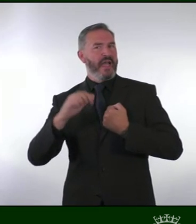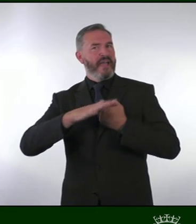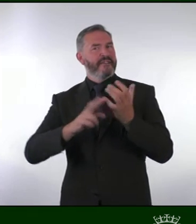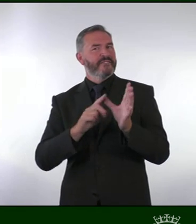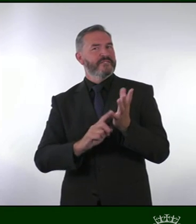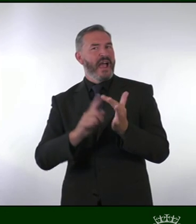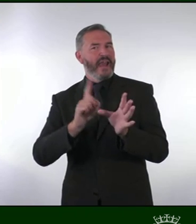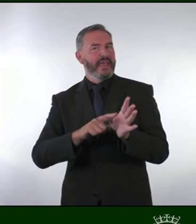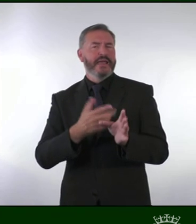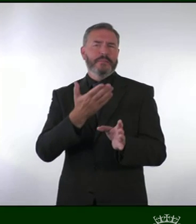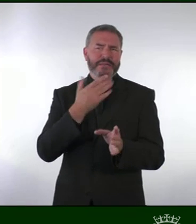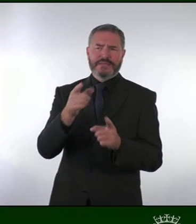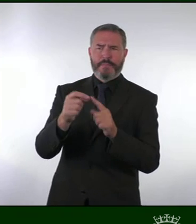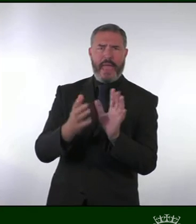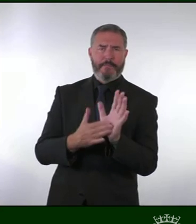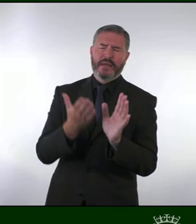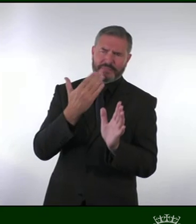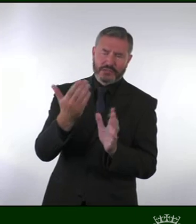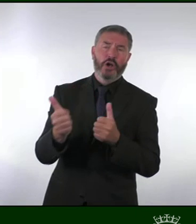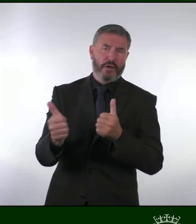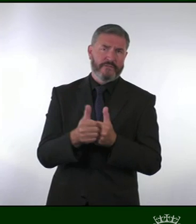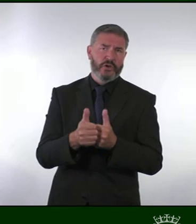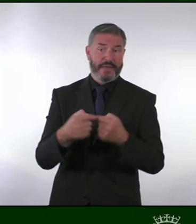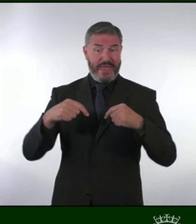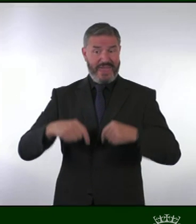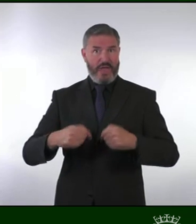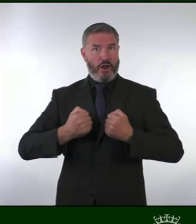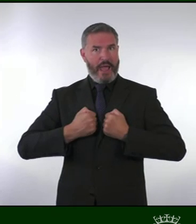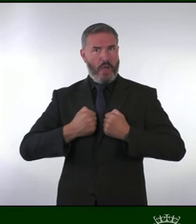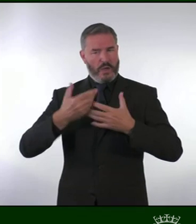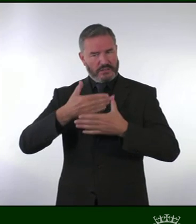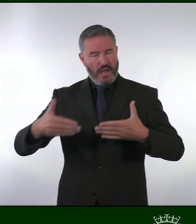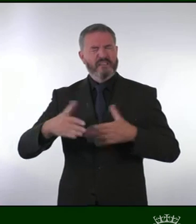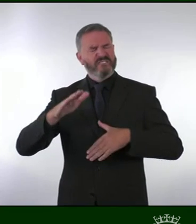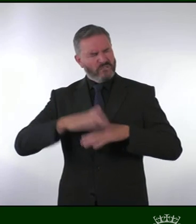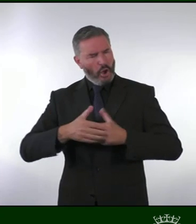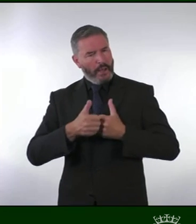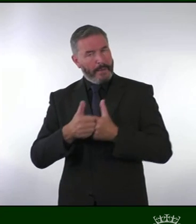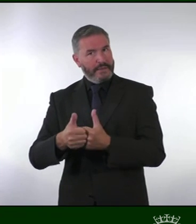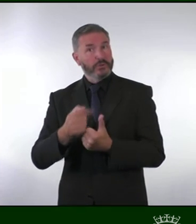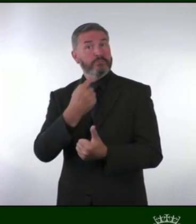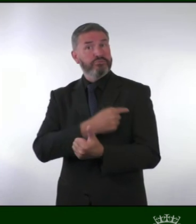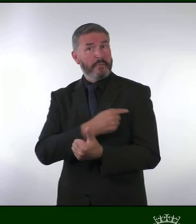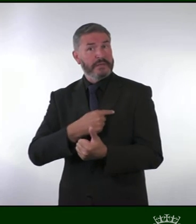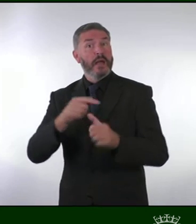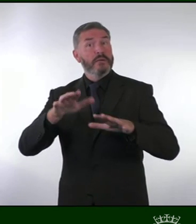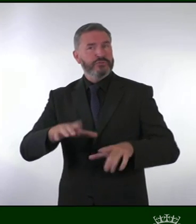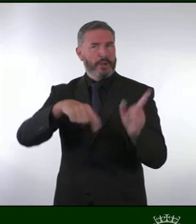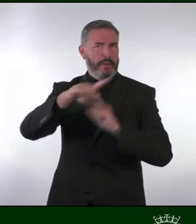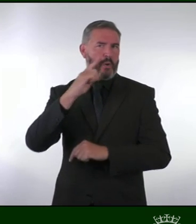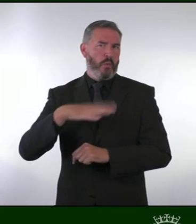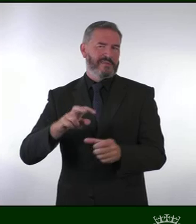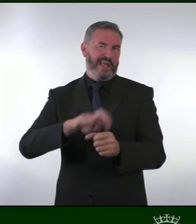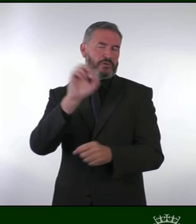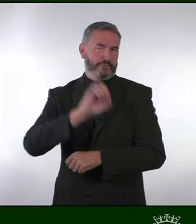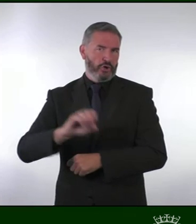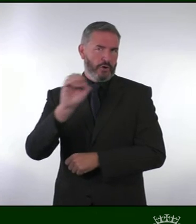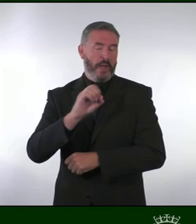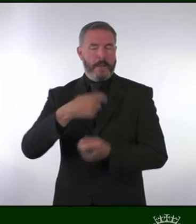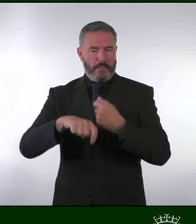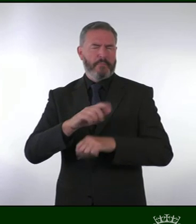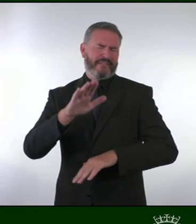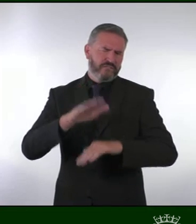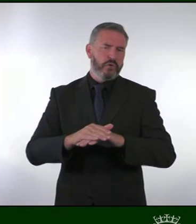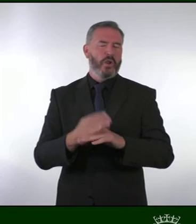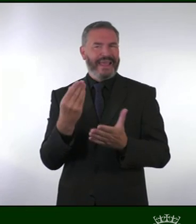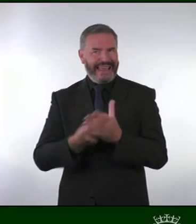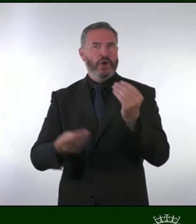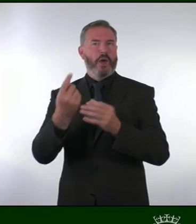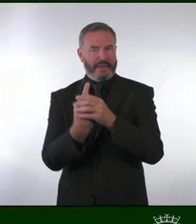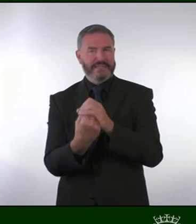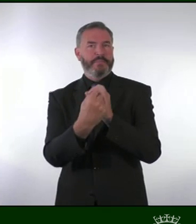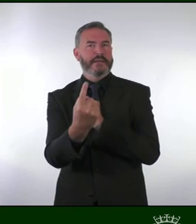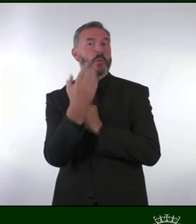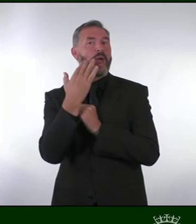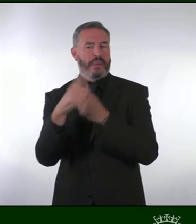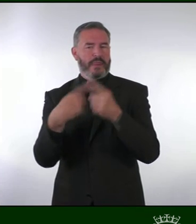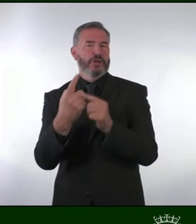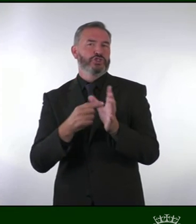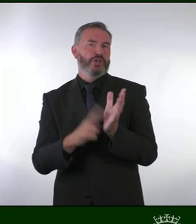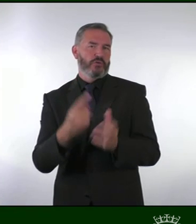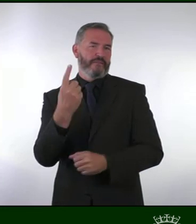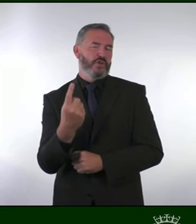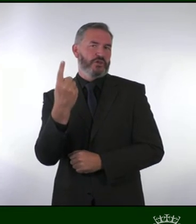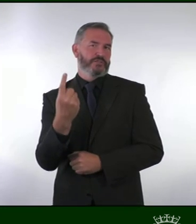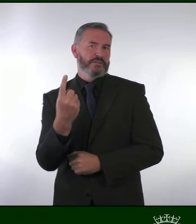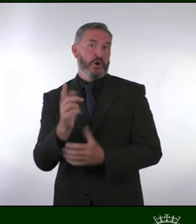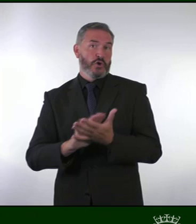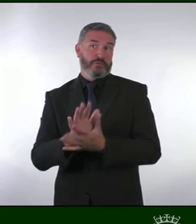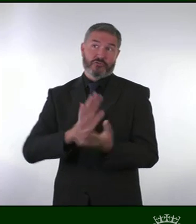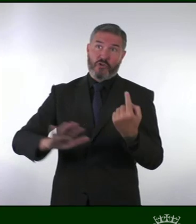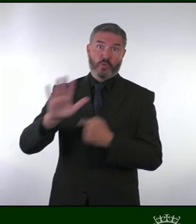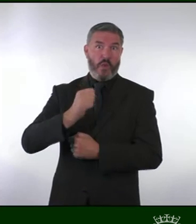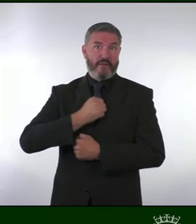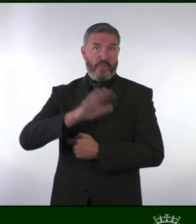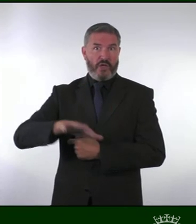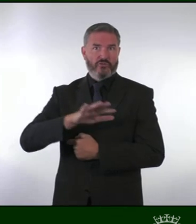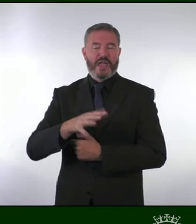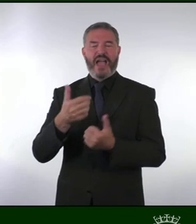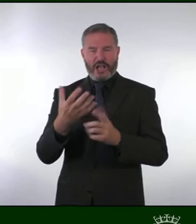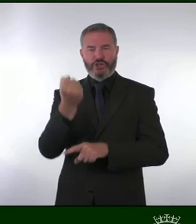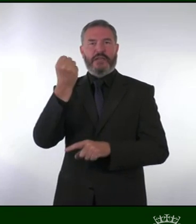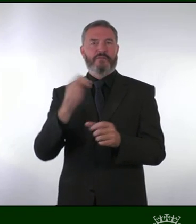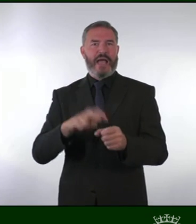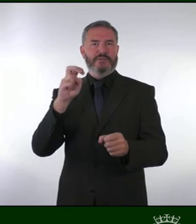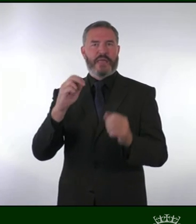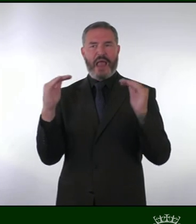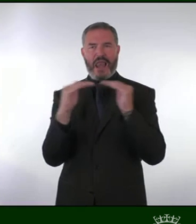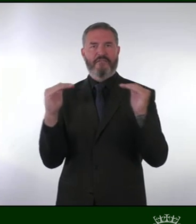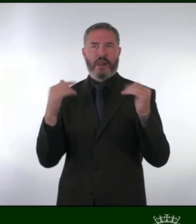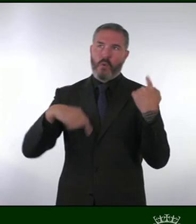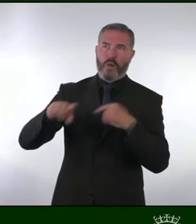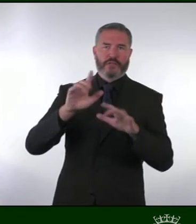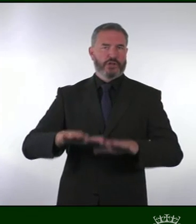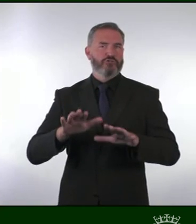Will my right honourable Friend the Prime Minister confirm that we on this side of the House remain fully committed to delivering our promises to the British people and to restoring our full economic independence on 1 January, so that people in Thurcroft, Maltby, Dinnington and across Rother Valley get the Brexit bonanza and level-up that we so deserve?